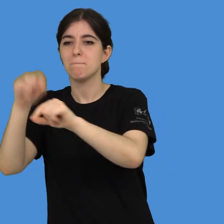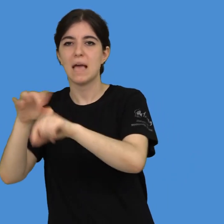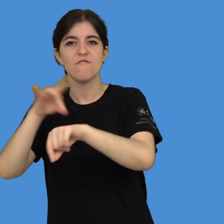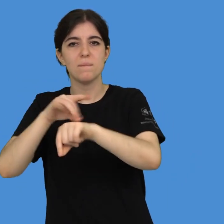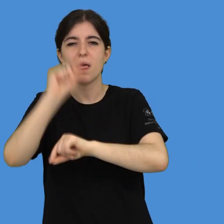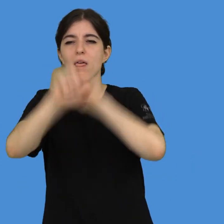enfermo